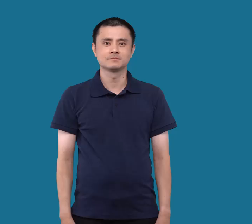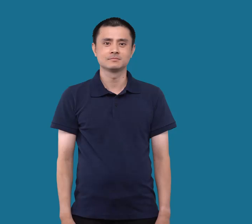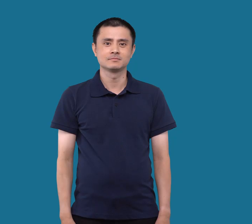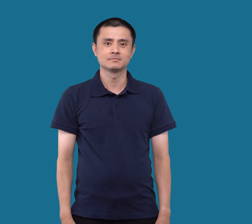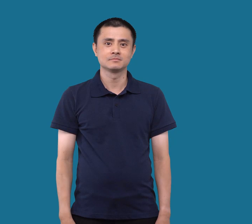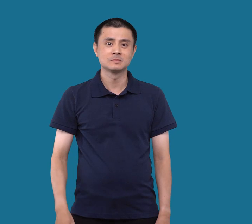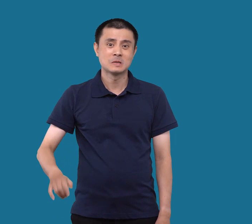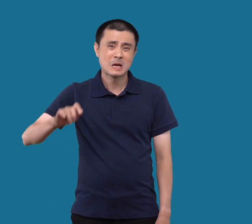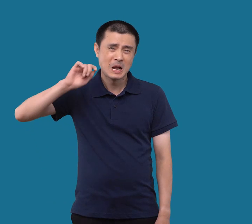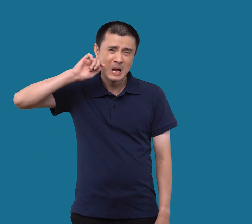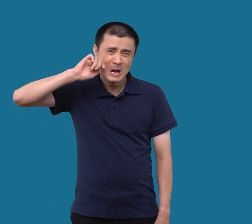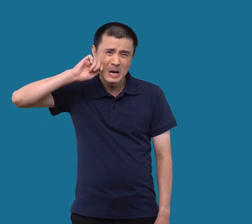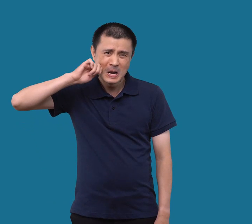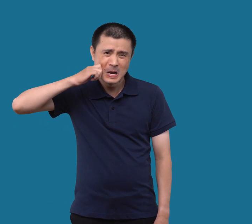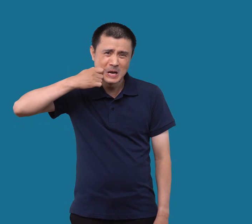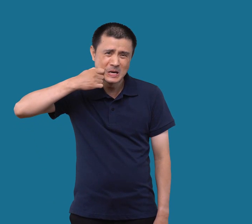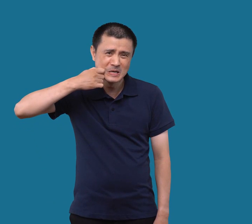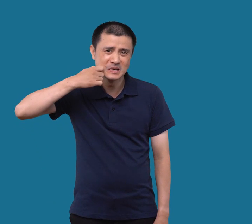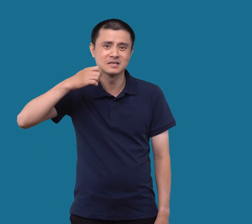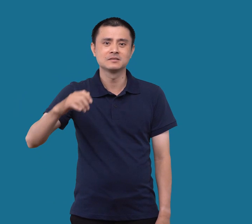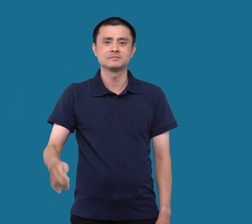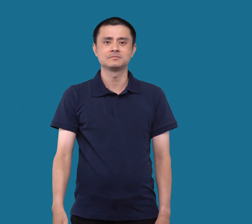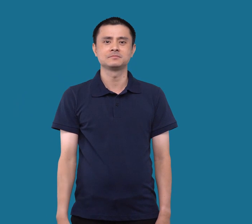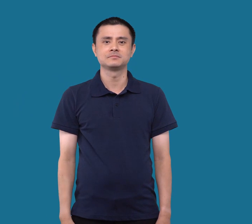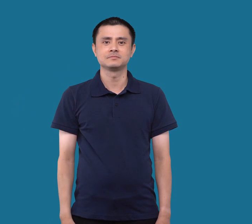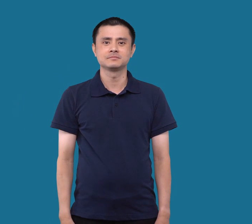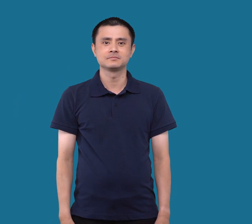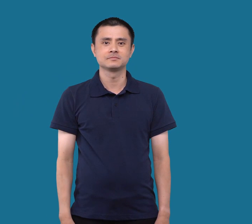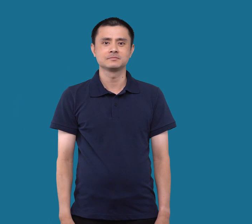ác độc